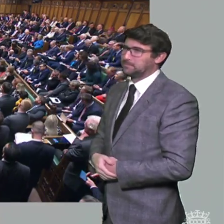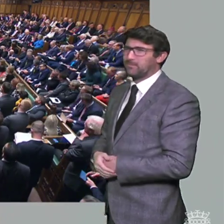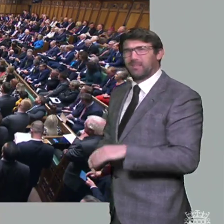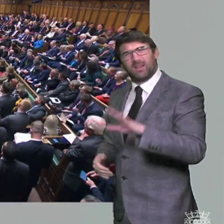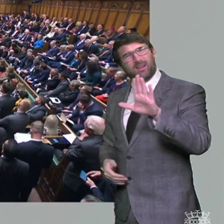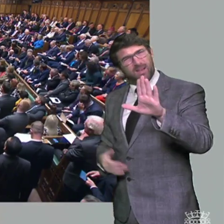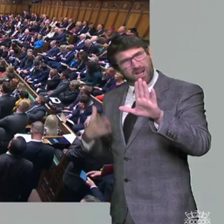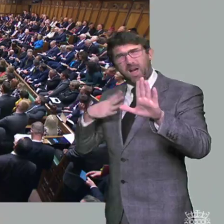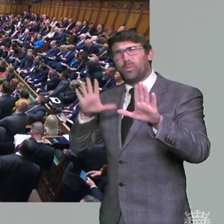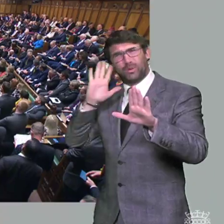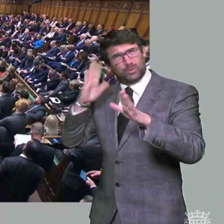In the last week alone—